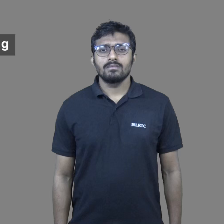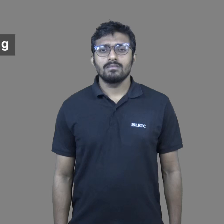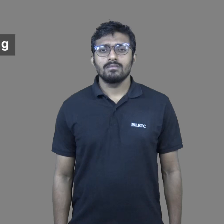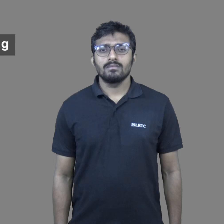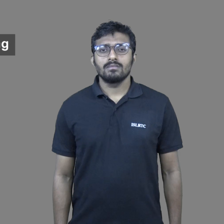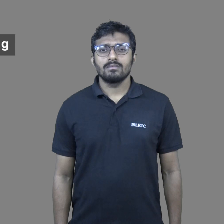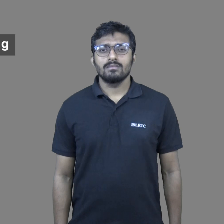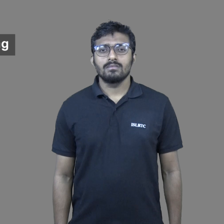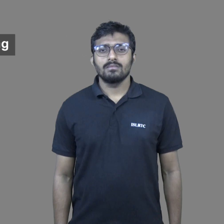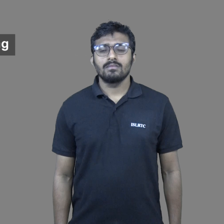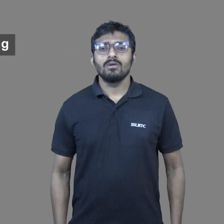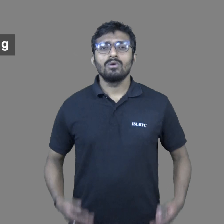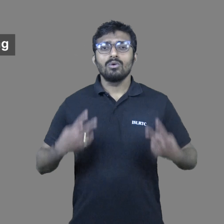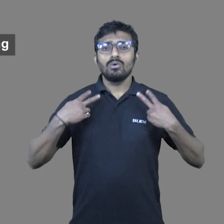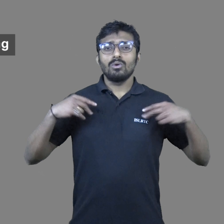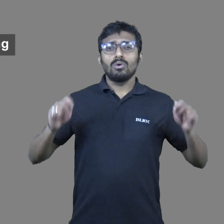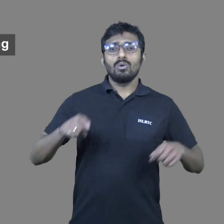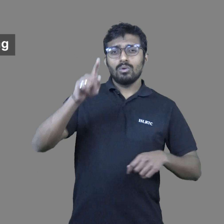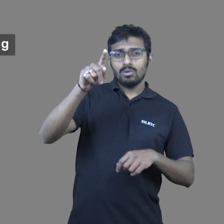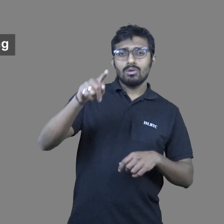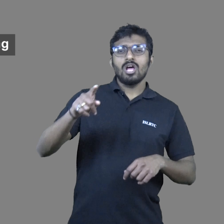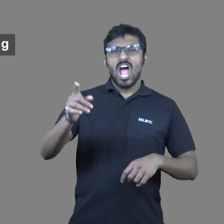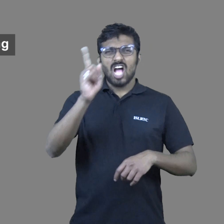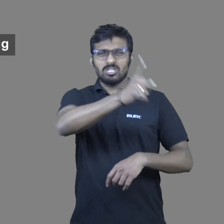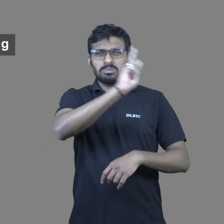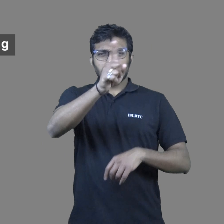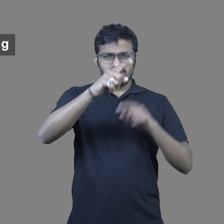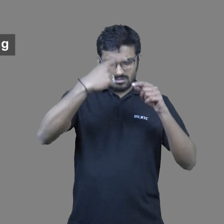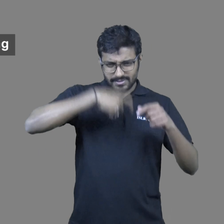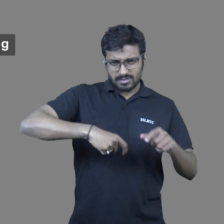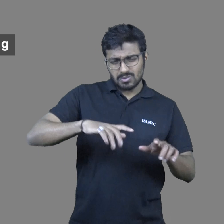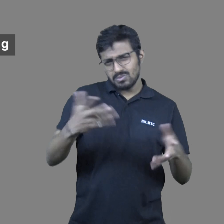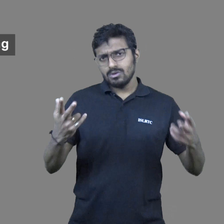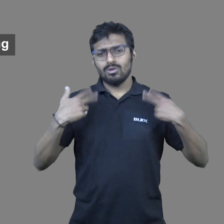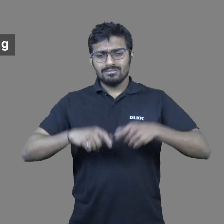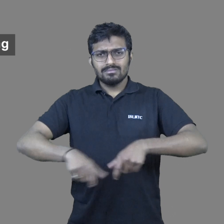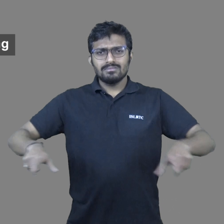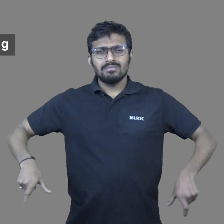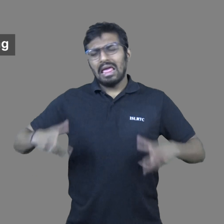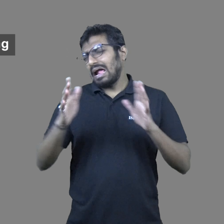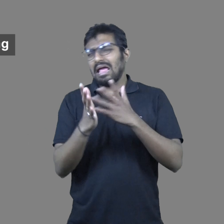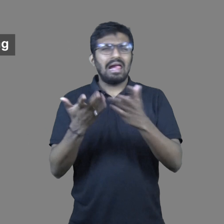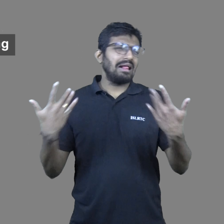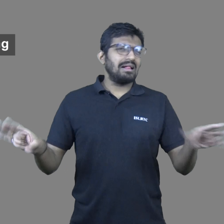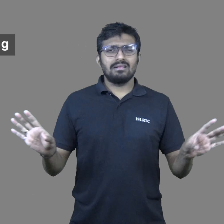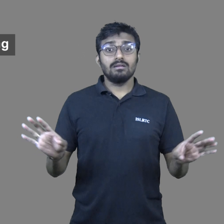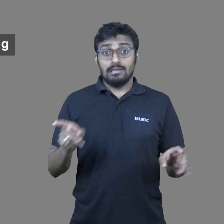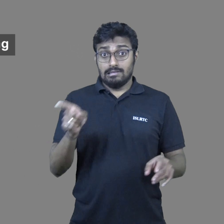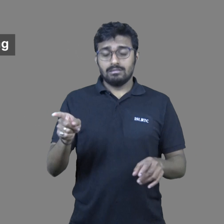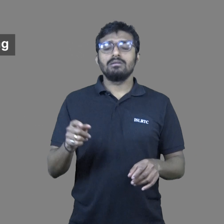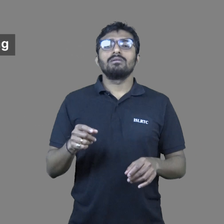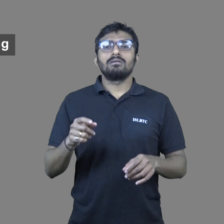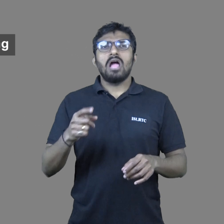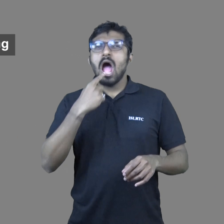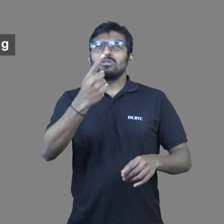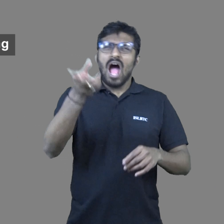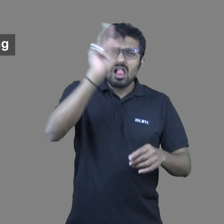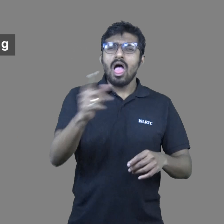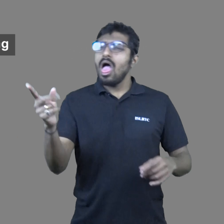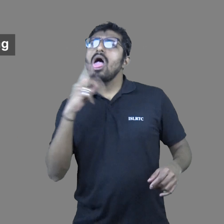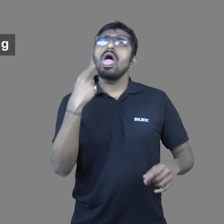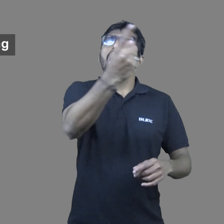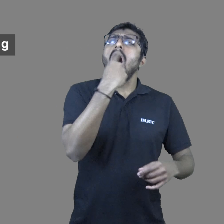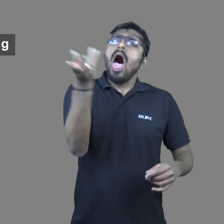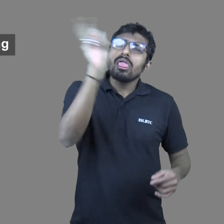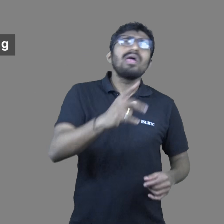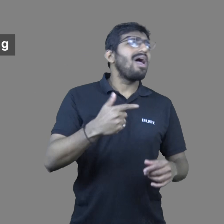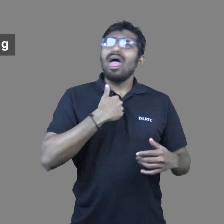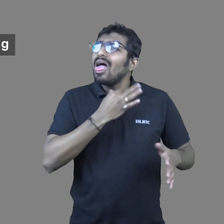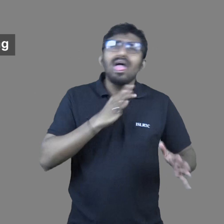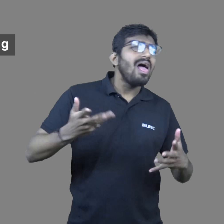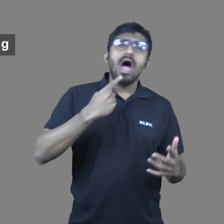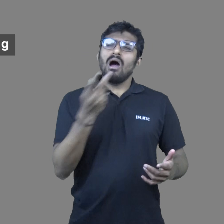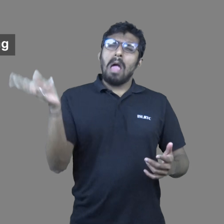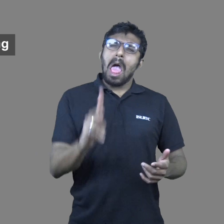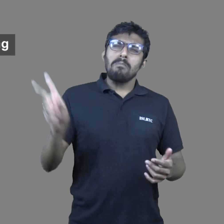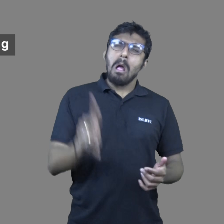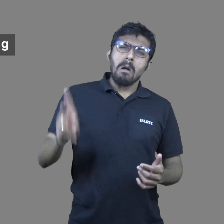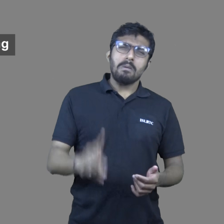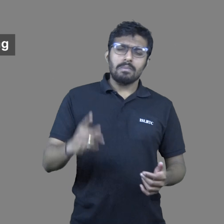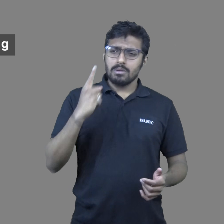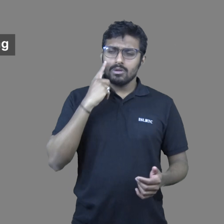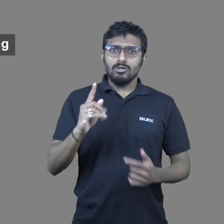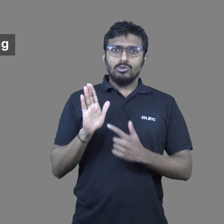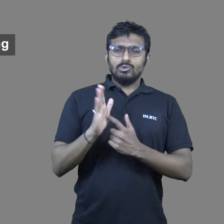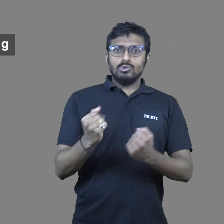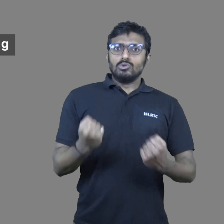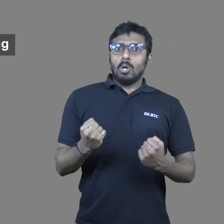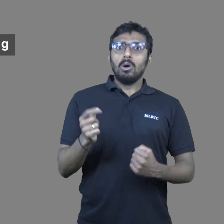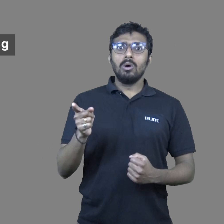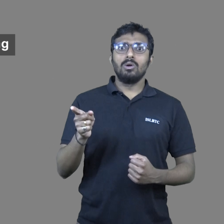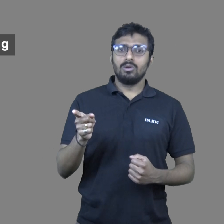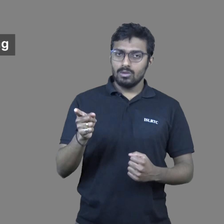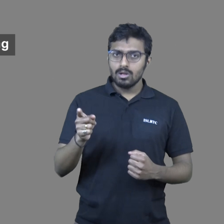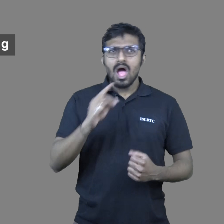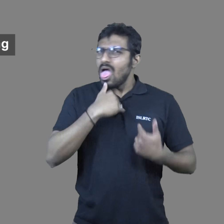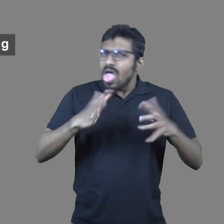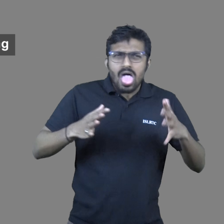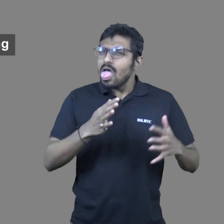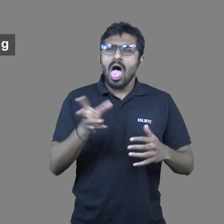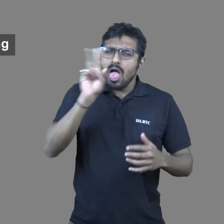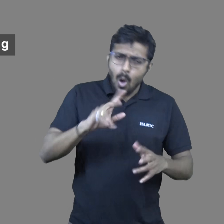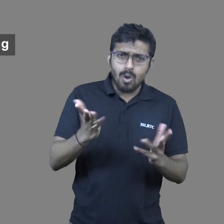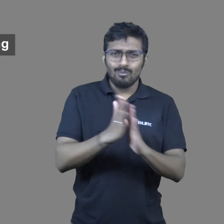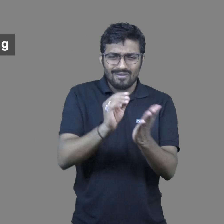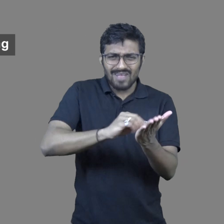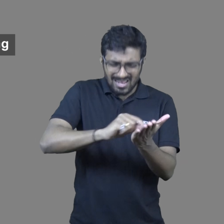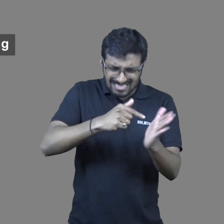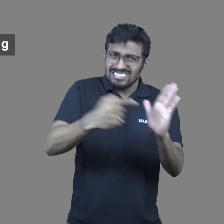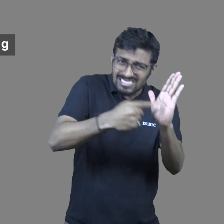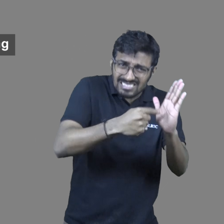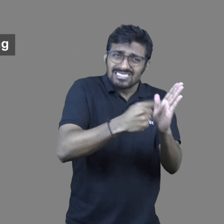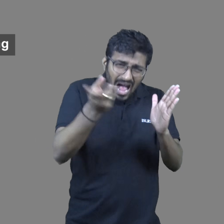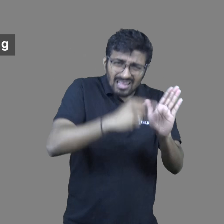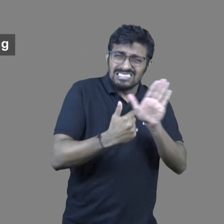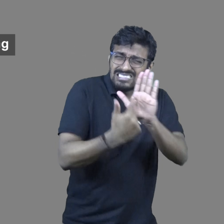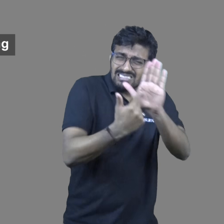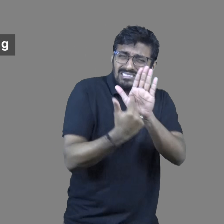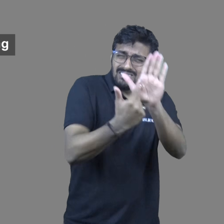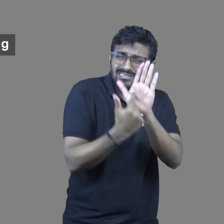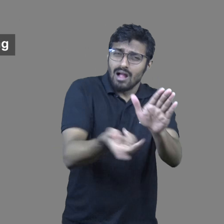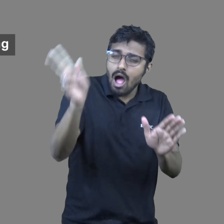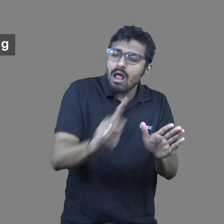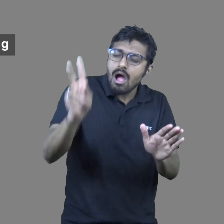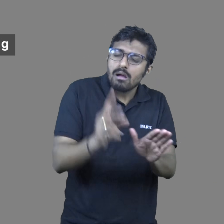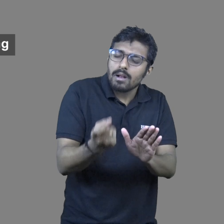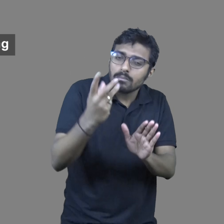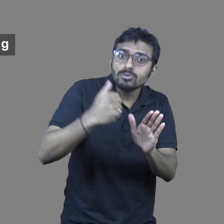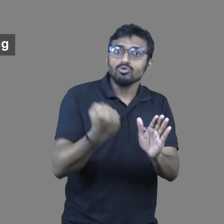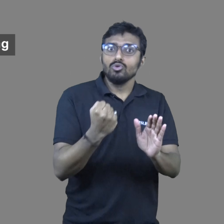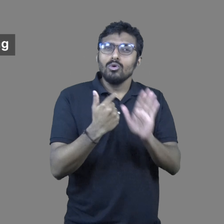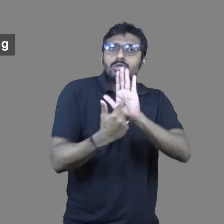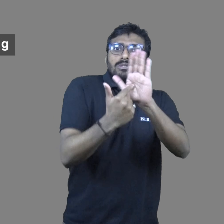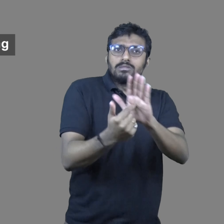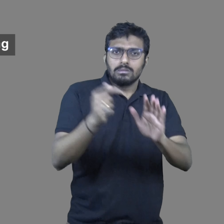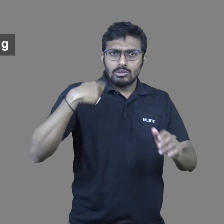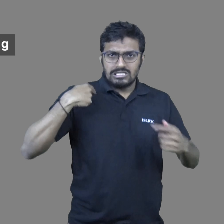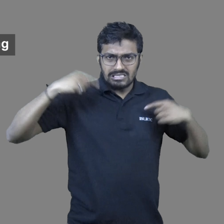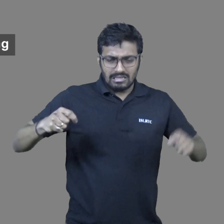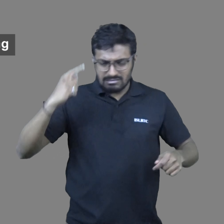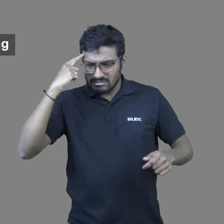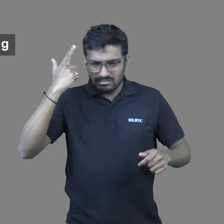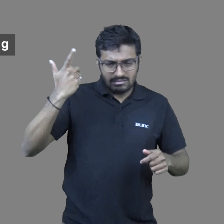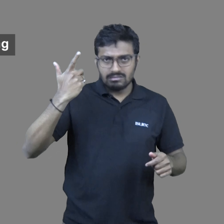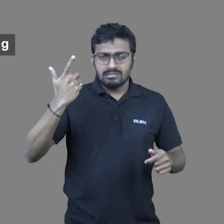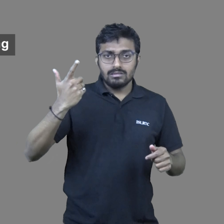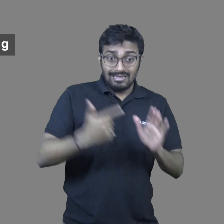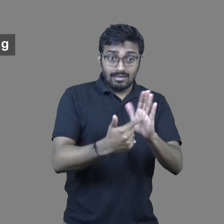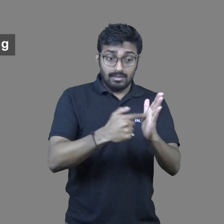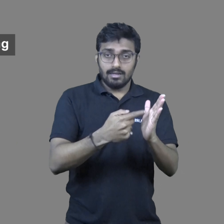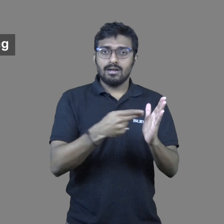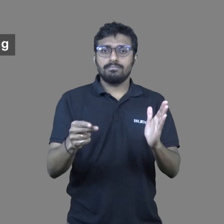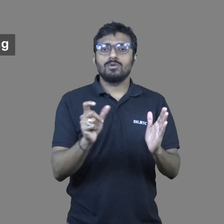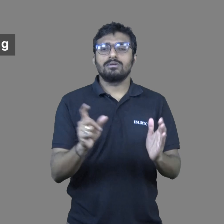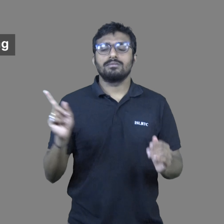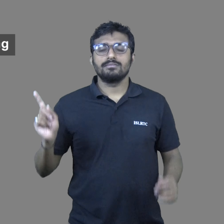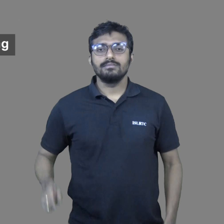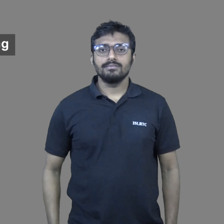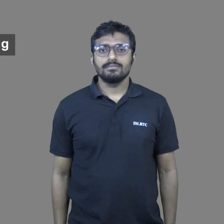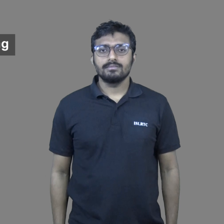Accentuating